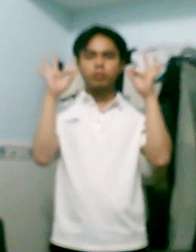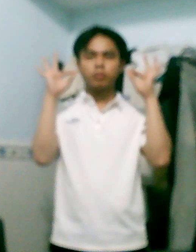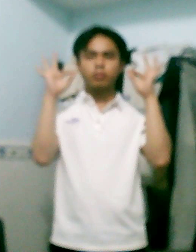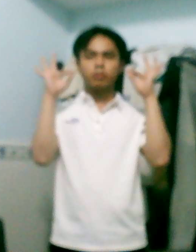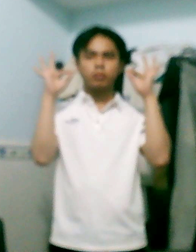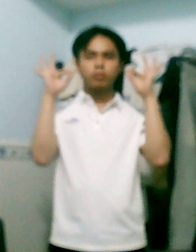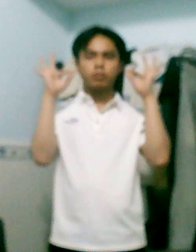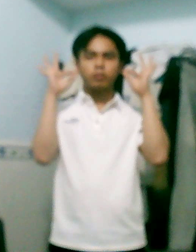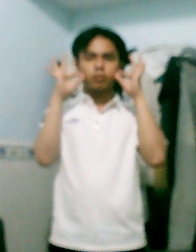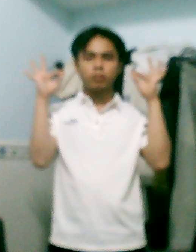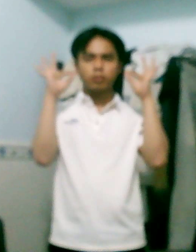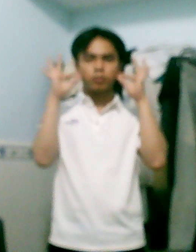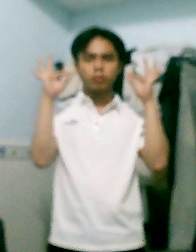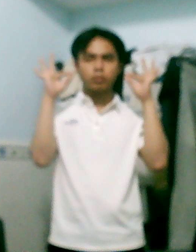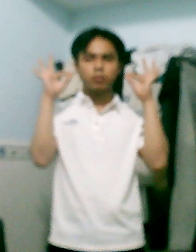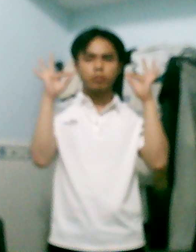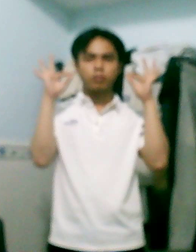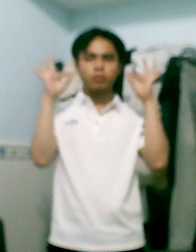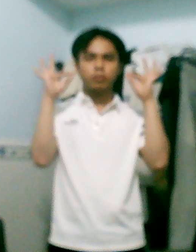meo